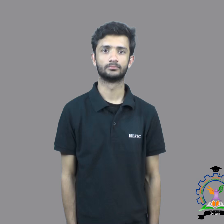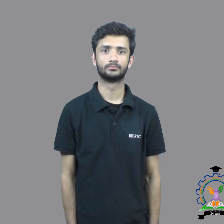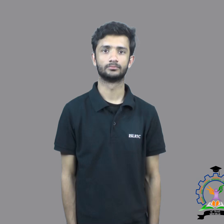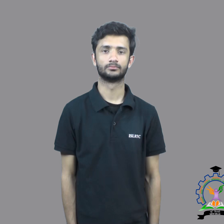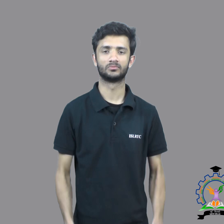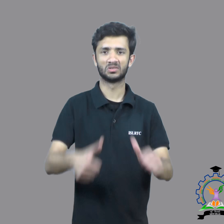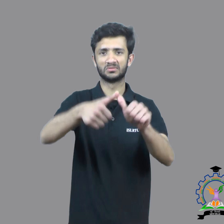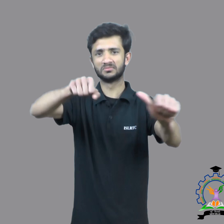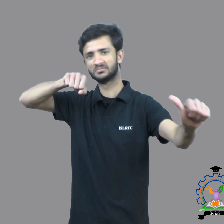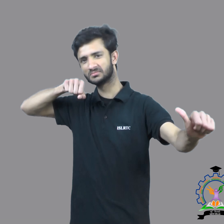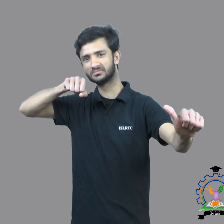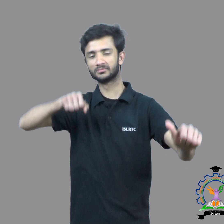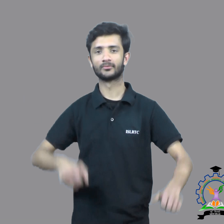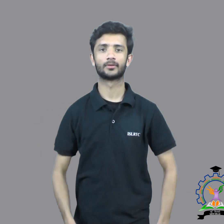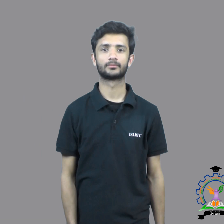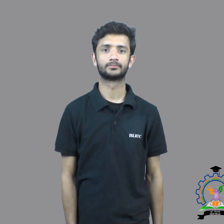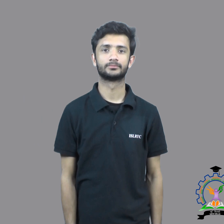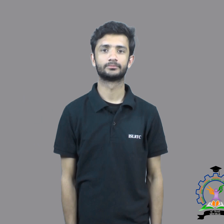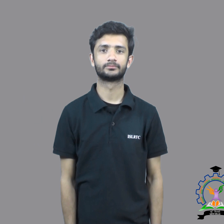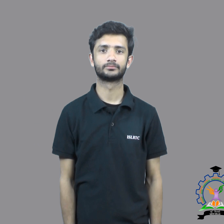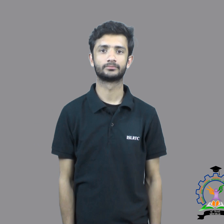Akshay Kumar